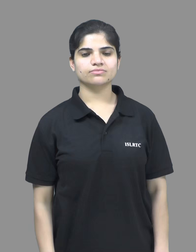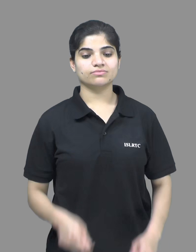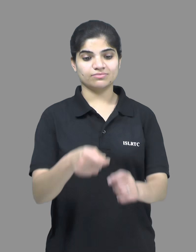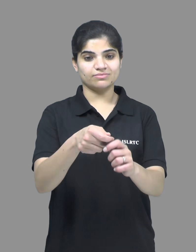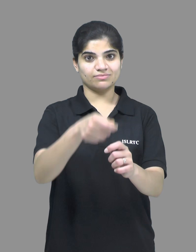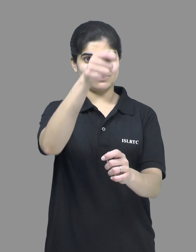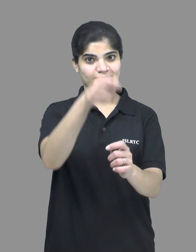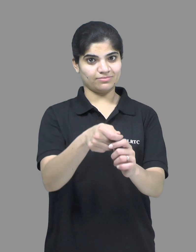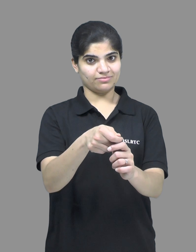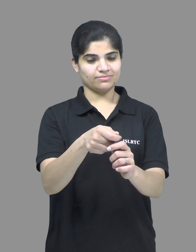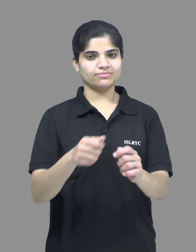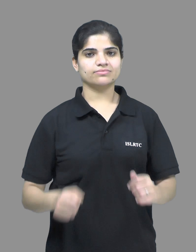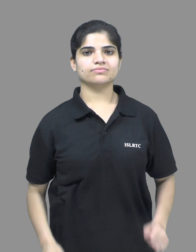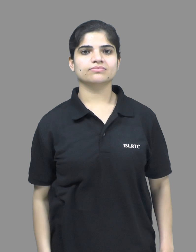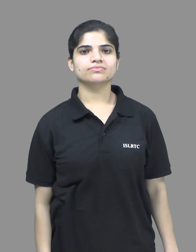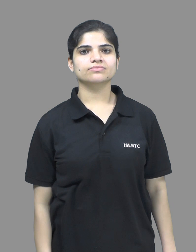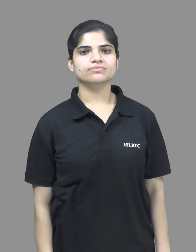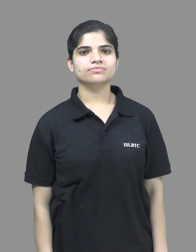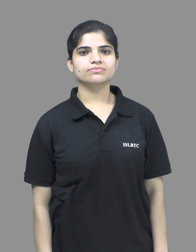Zip